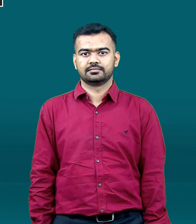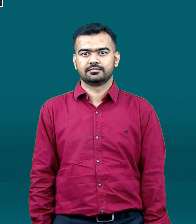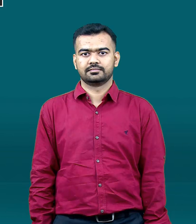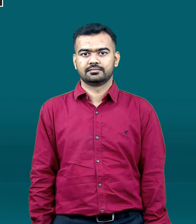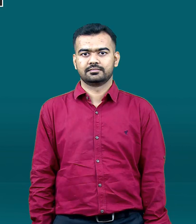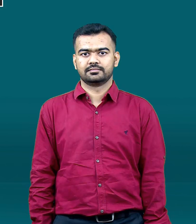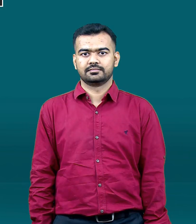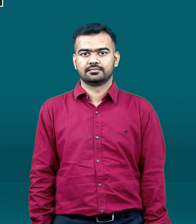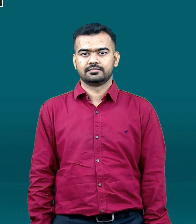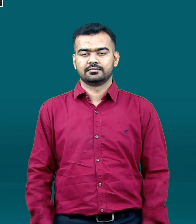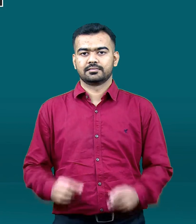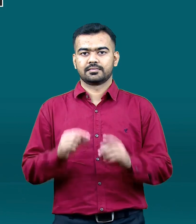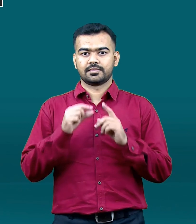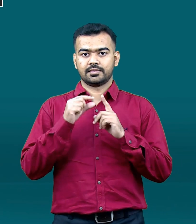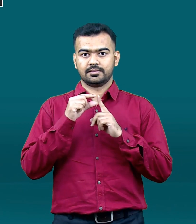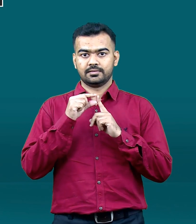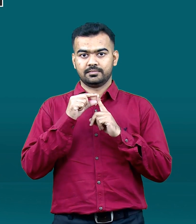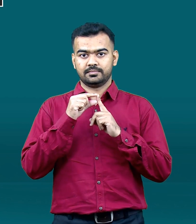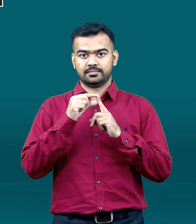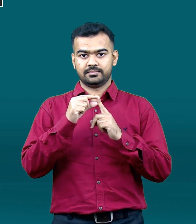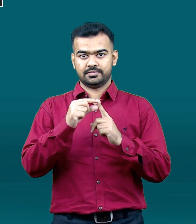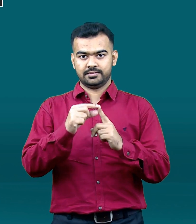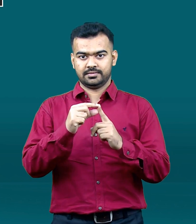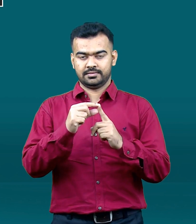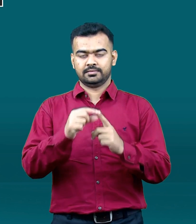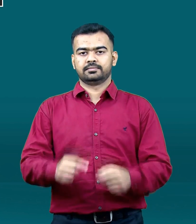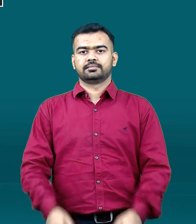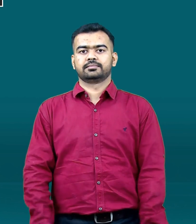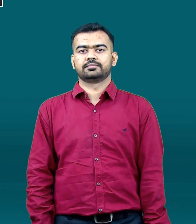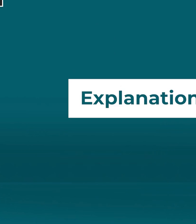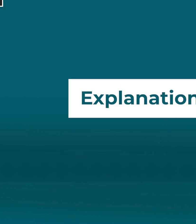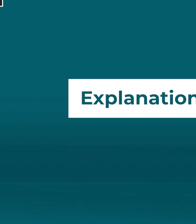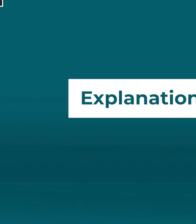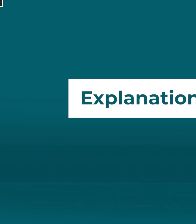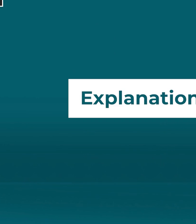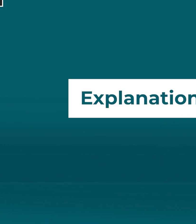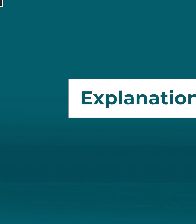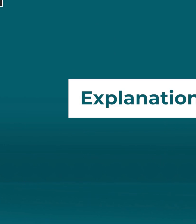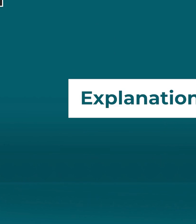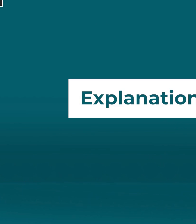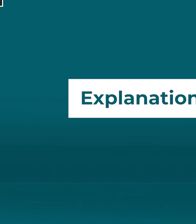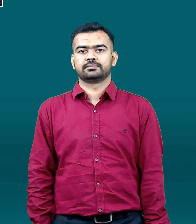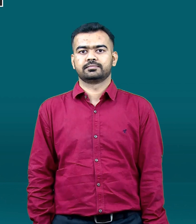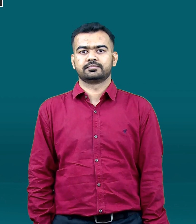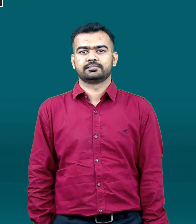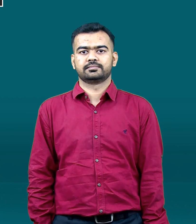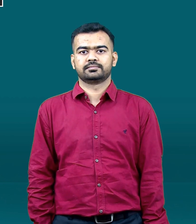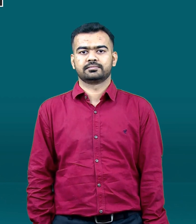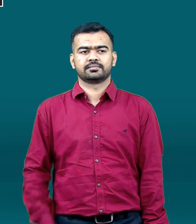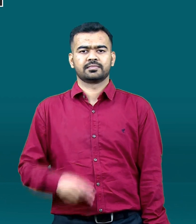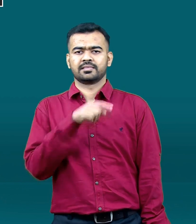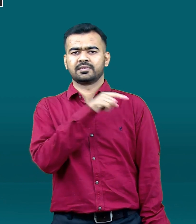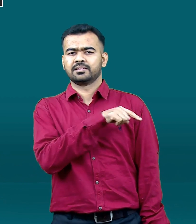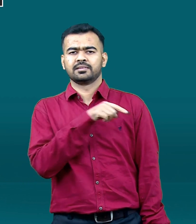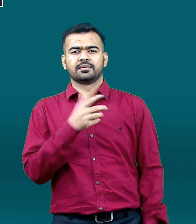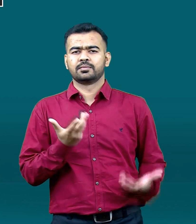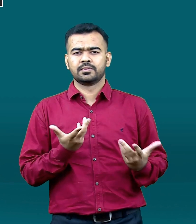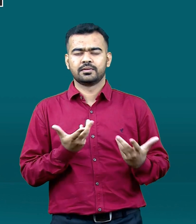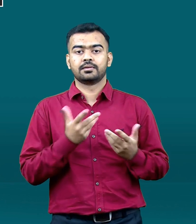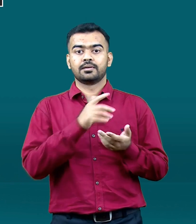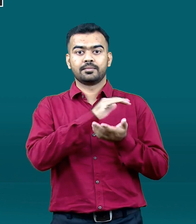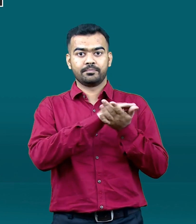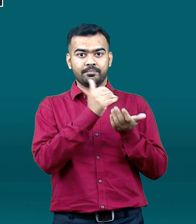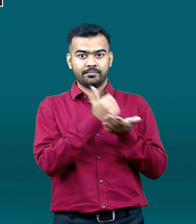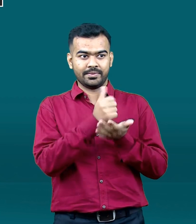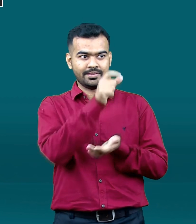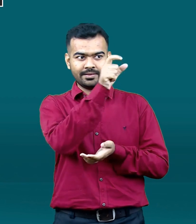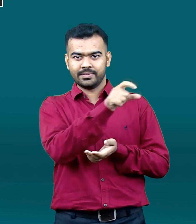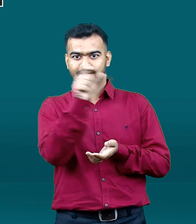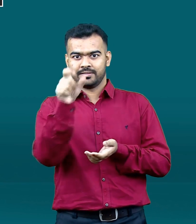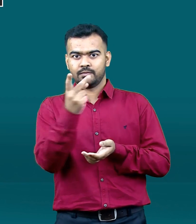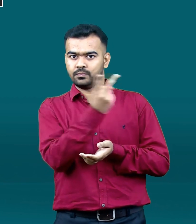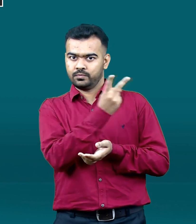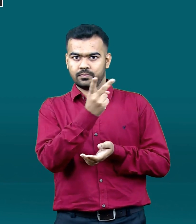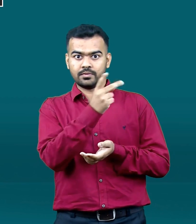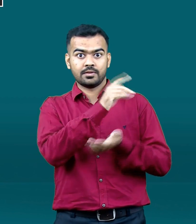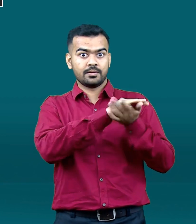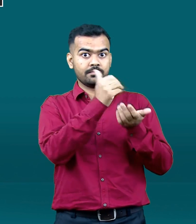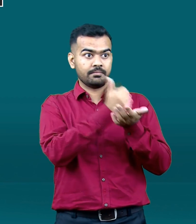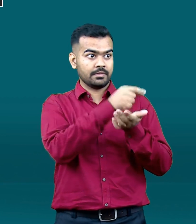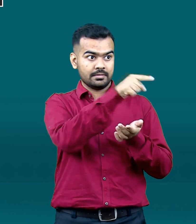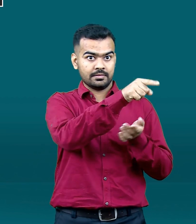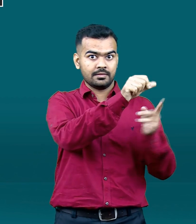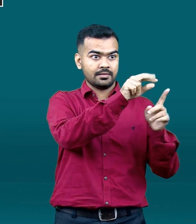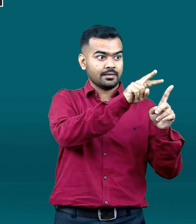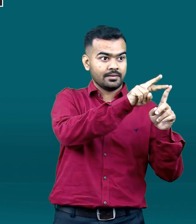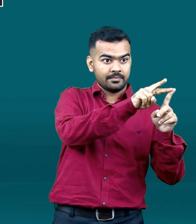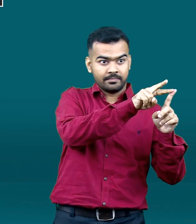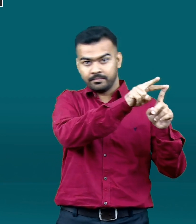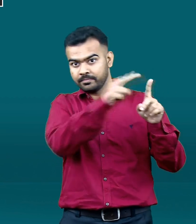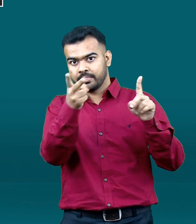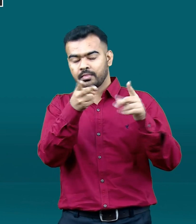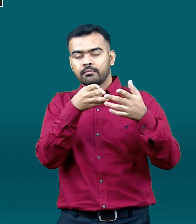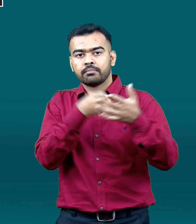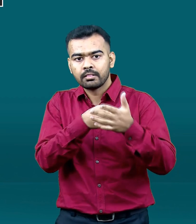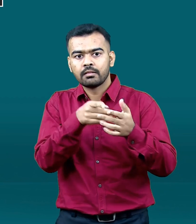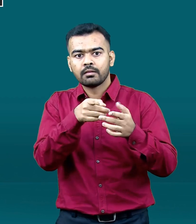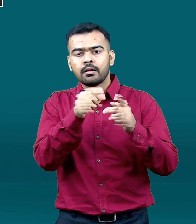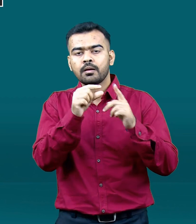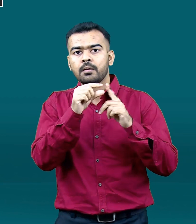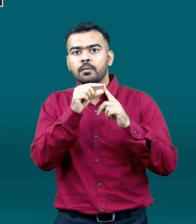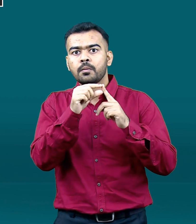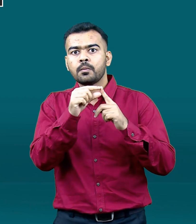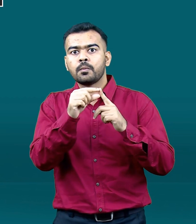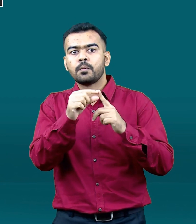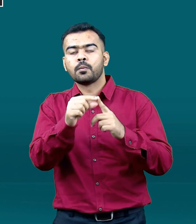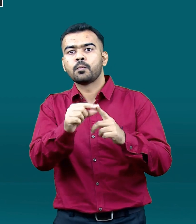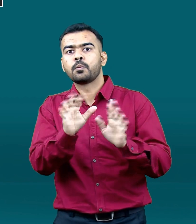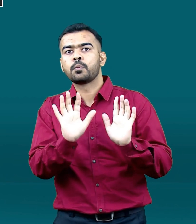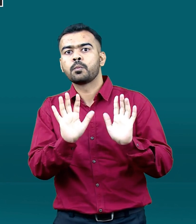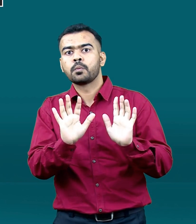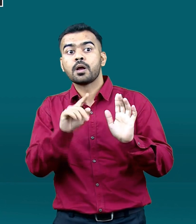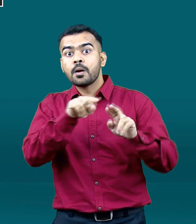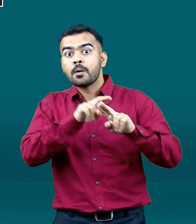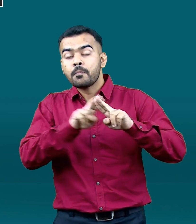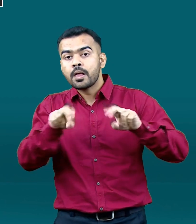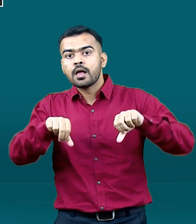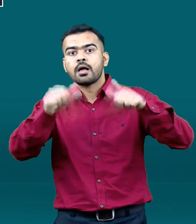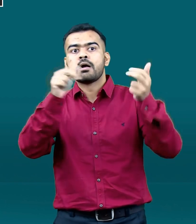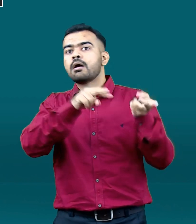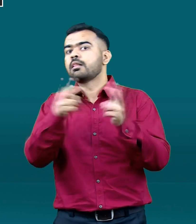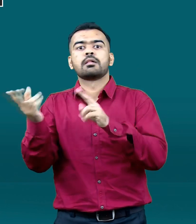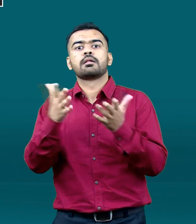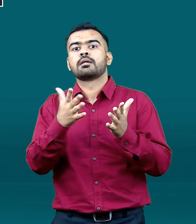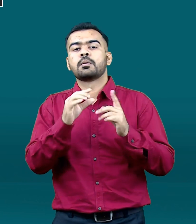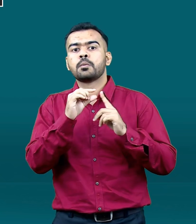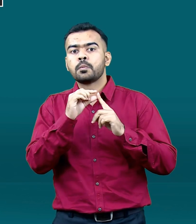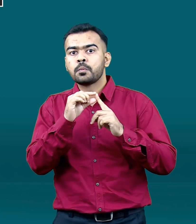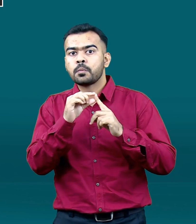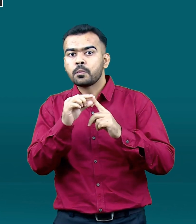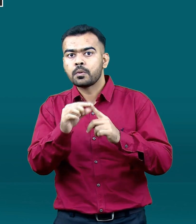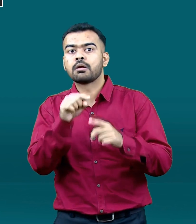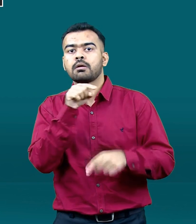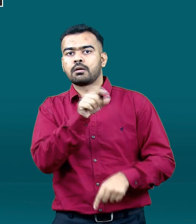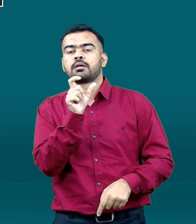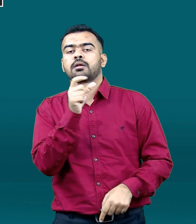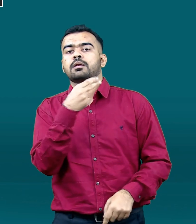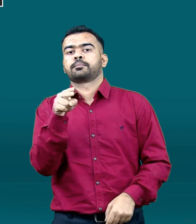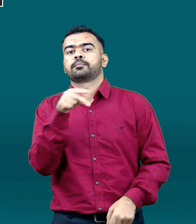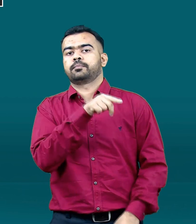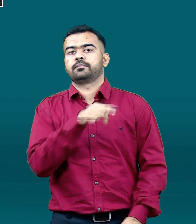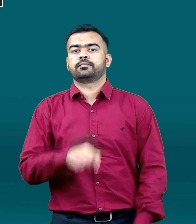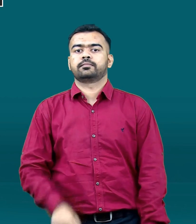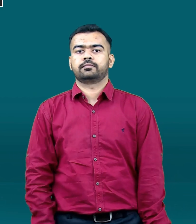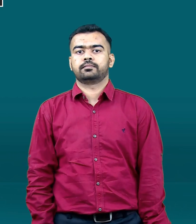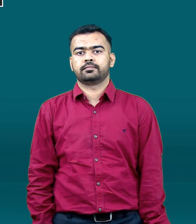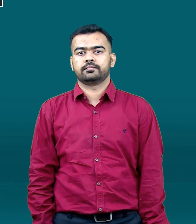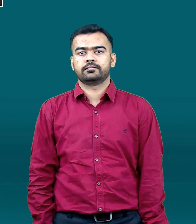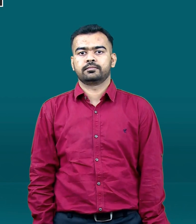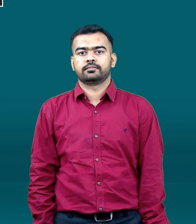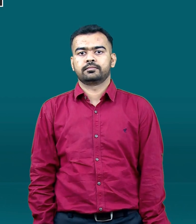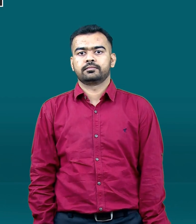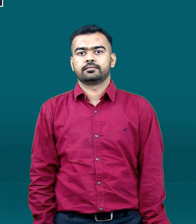Pending